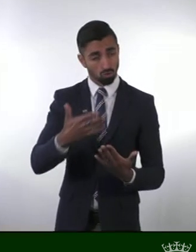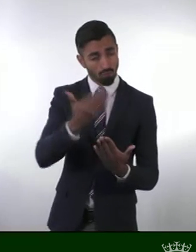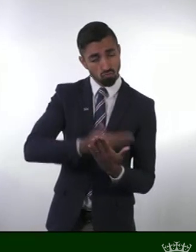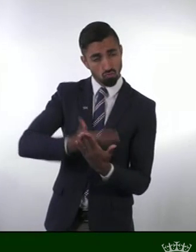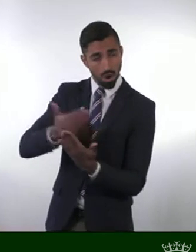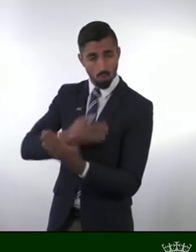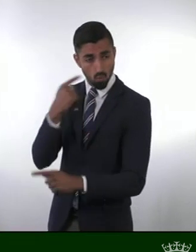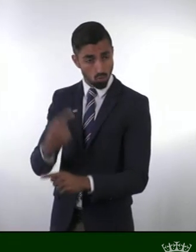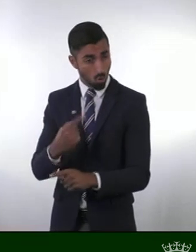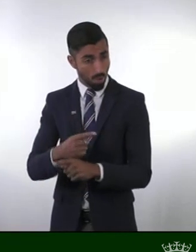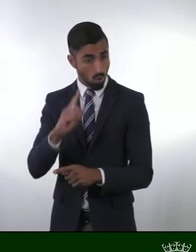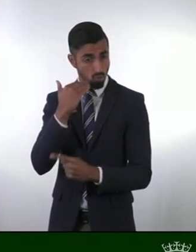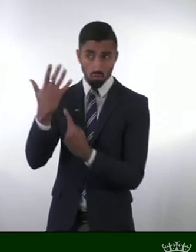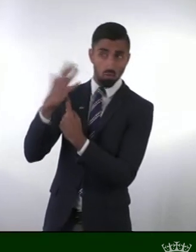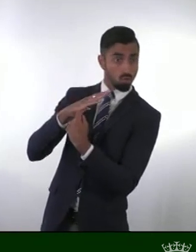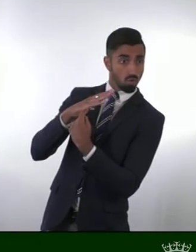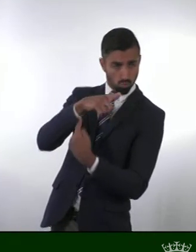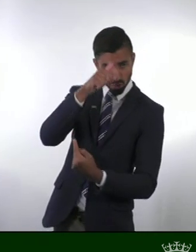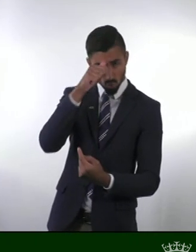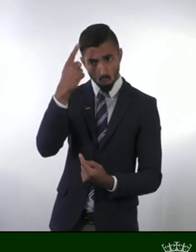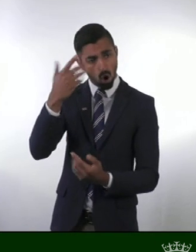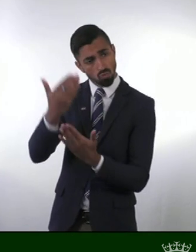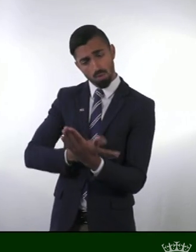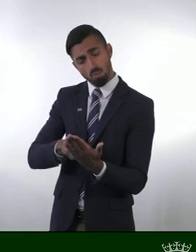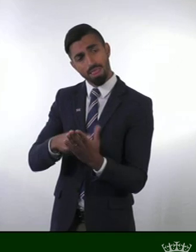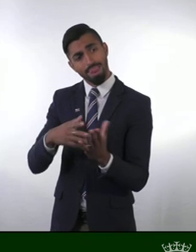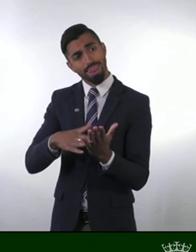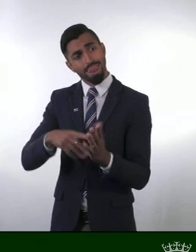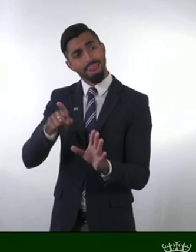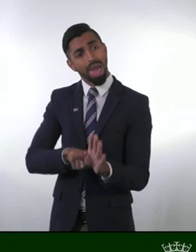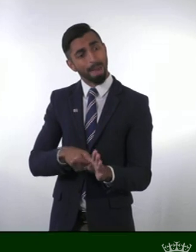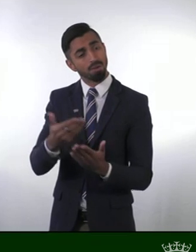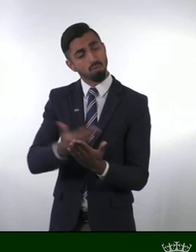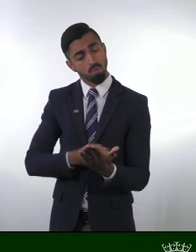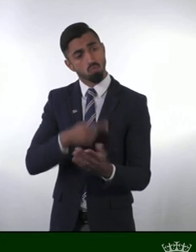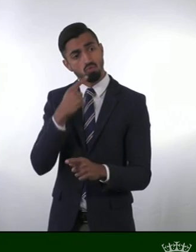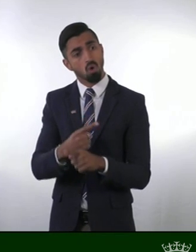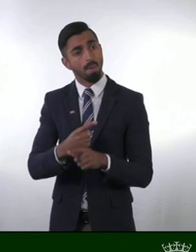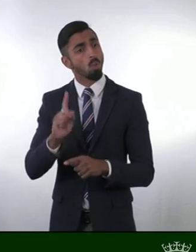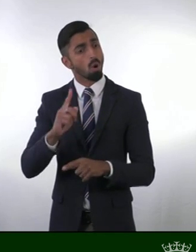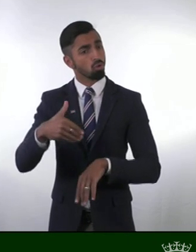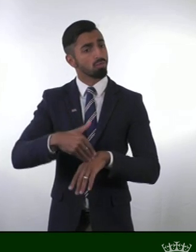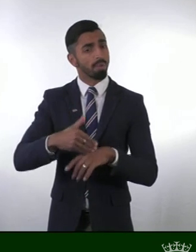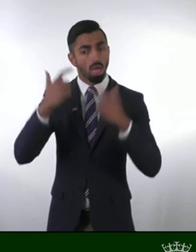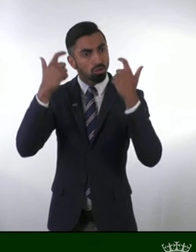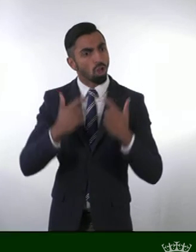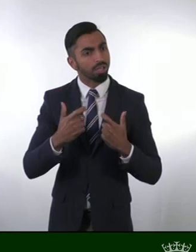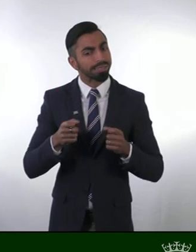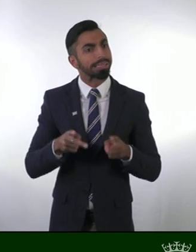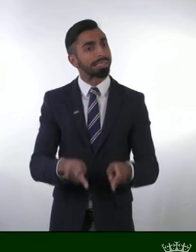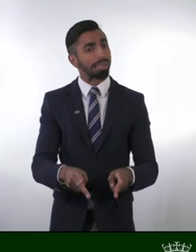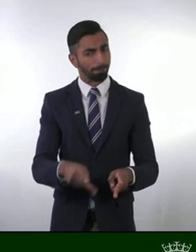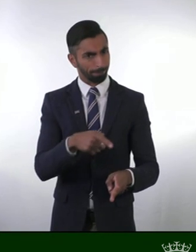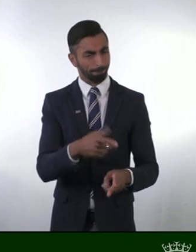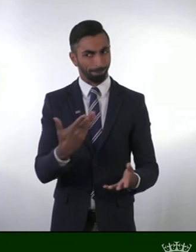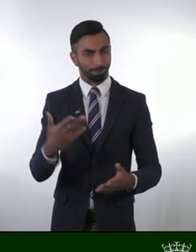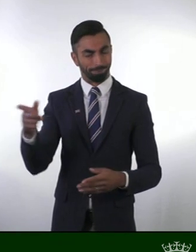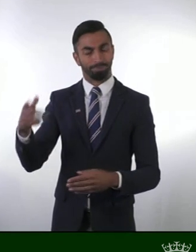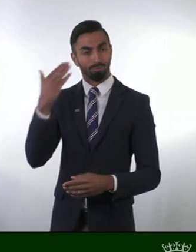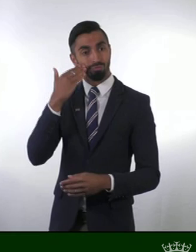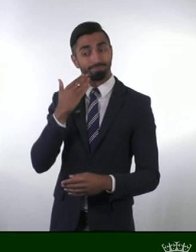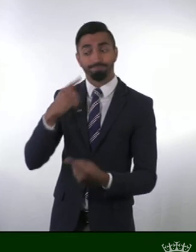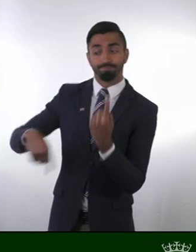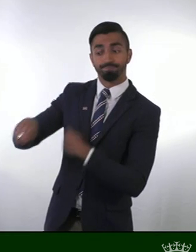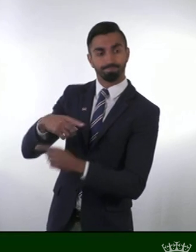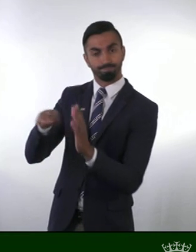For example, most of the recommendations in the Lammy report on inequality in the criminal justice system have yet to be implemented, three years after the report was published.